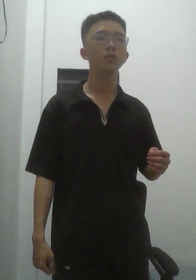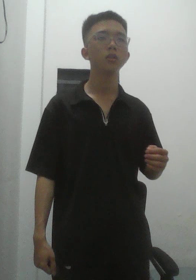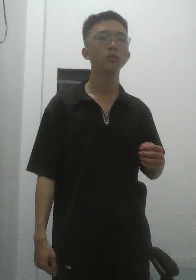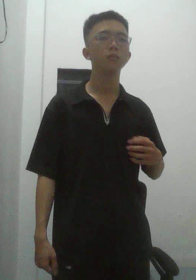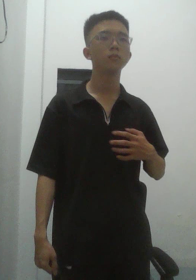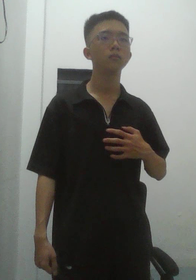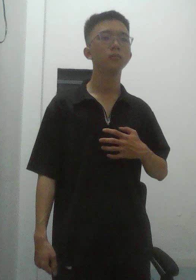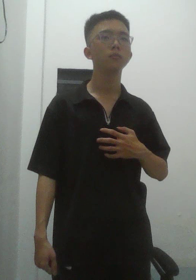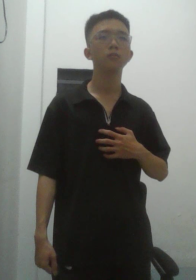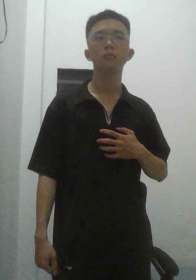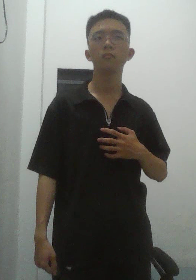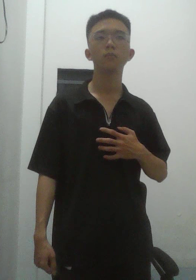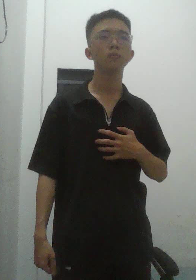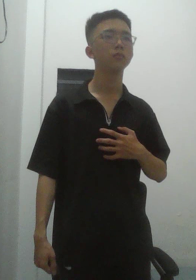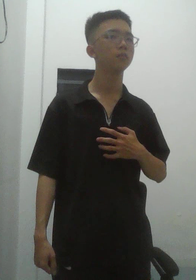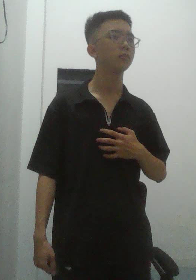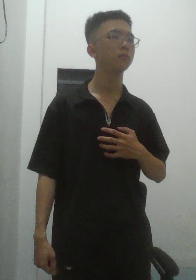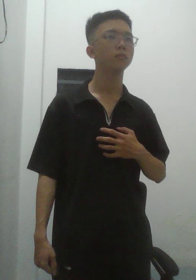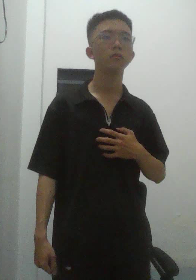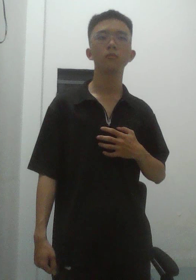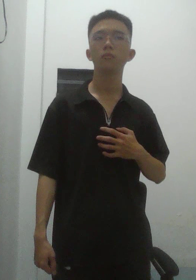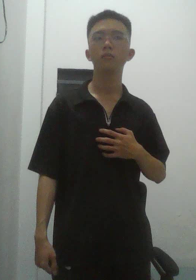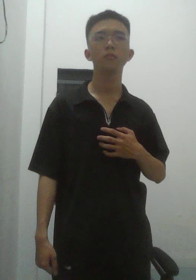khong thich